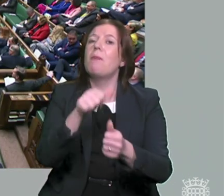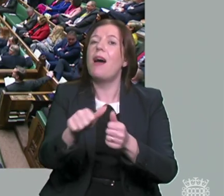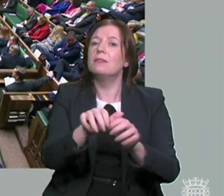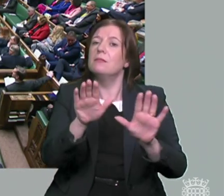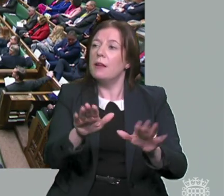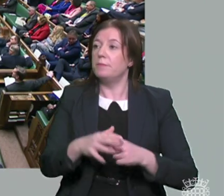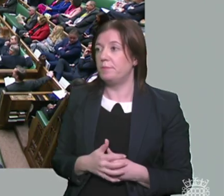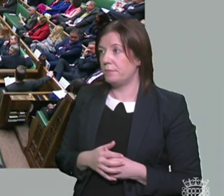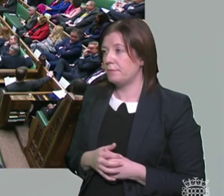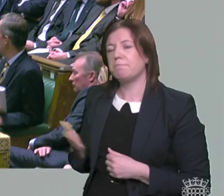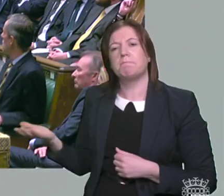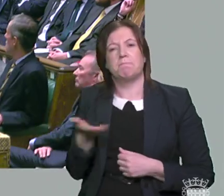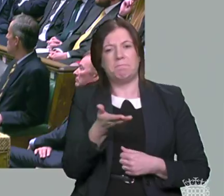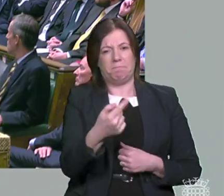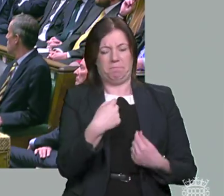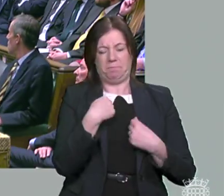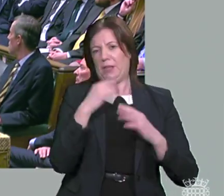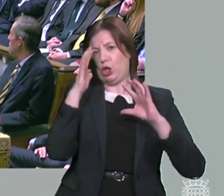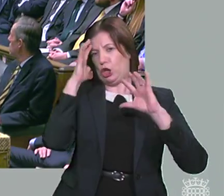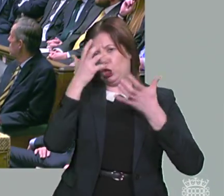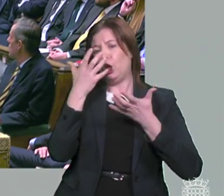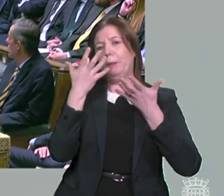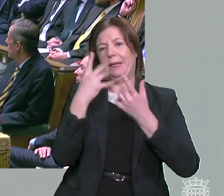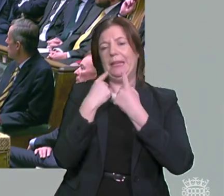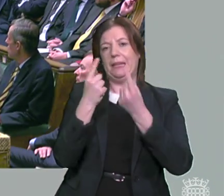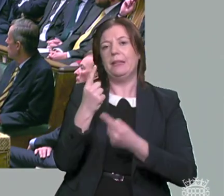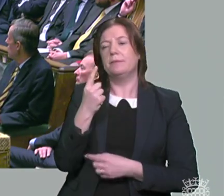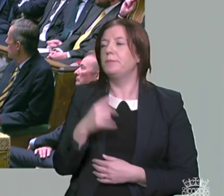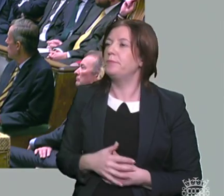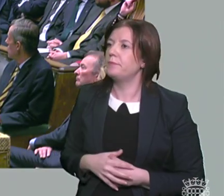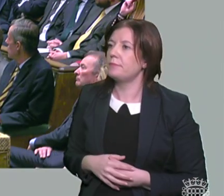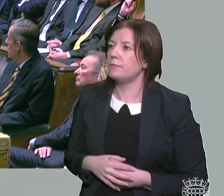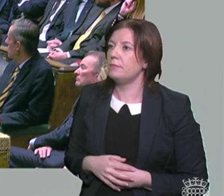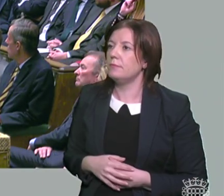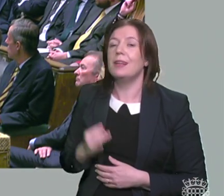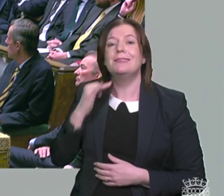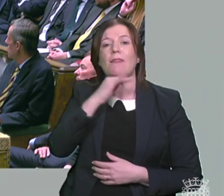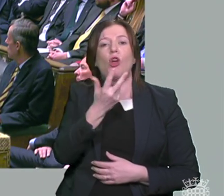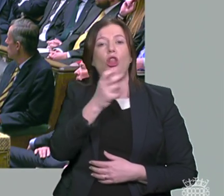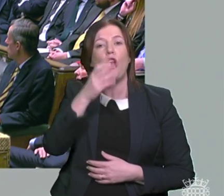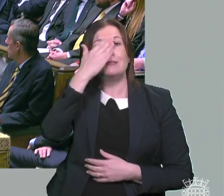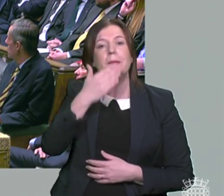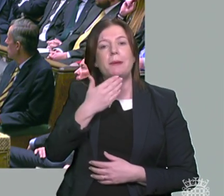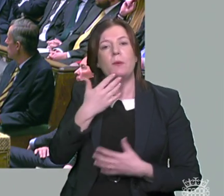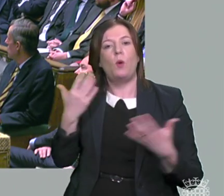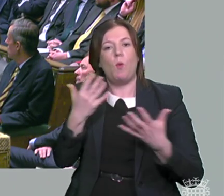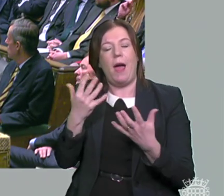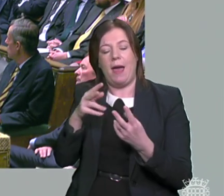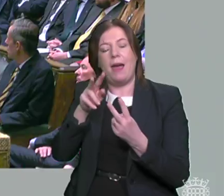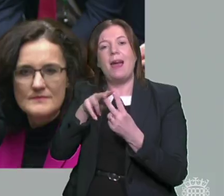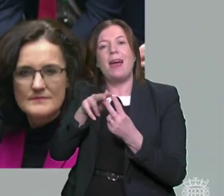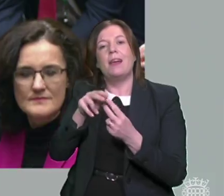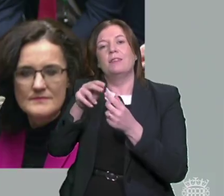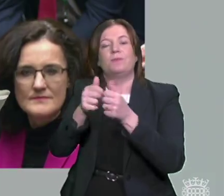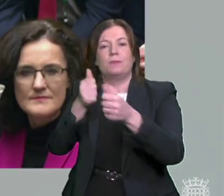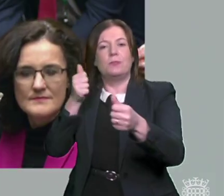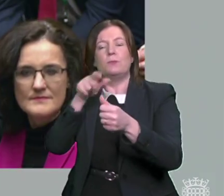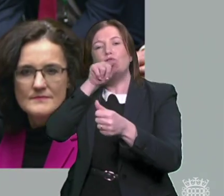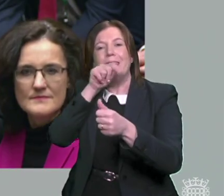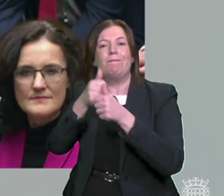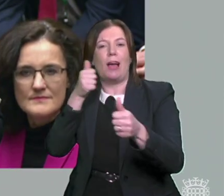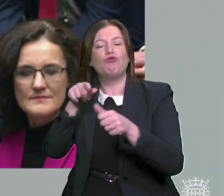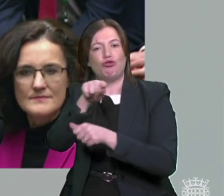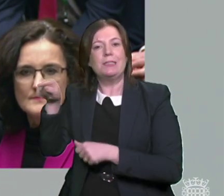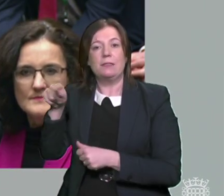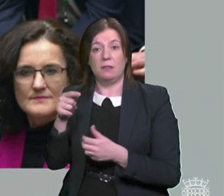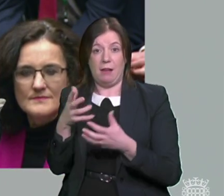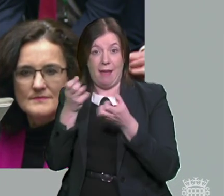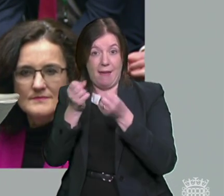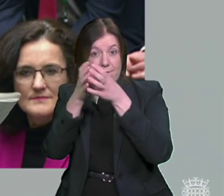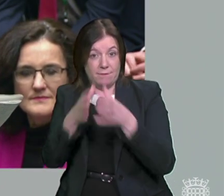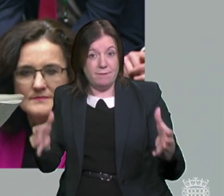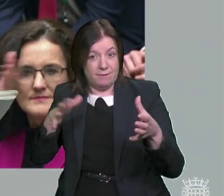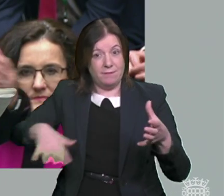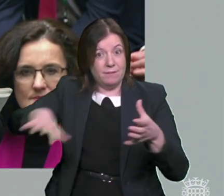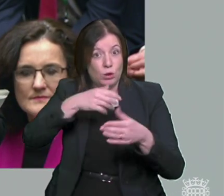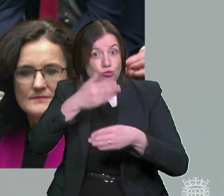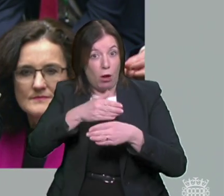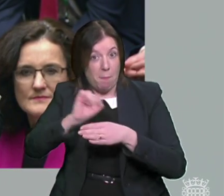I know the Prime Minister will share my concern at the news this morning that 730 people may lose their jobs at the 2 Sisters chicken factory in Llangefni, one of the largest employers on Ynys Môn.